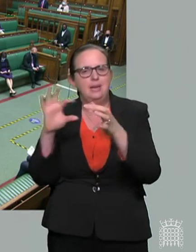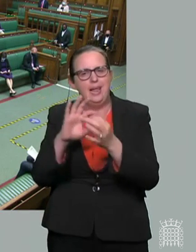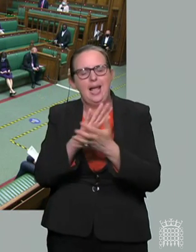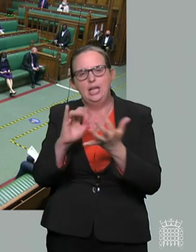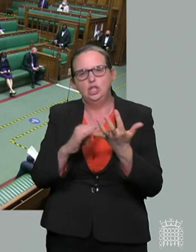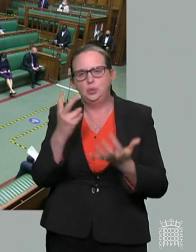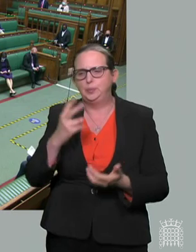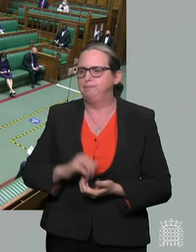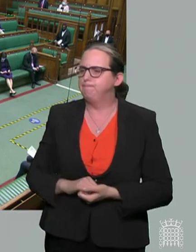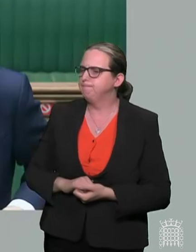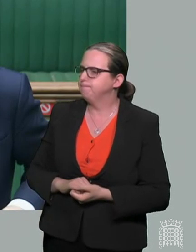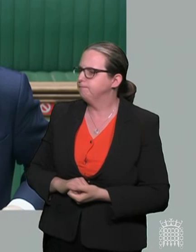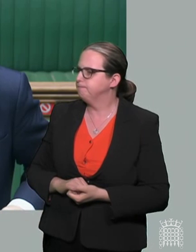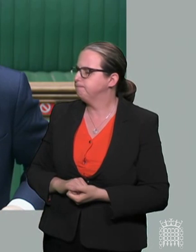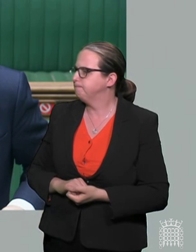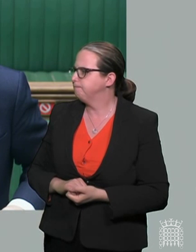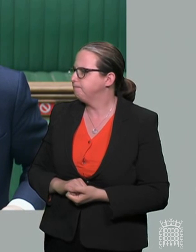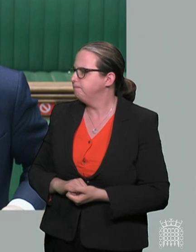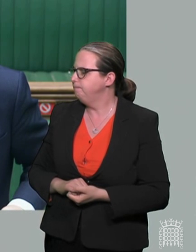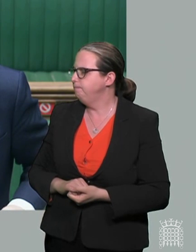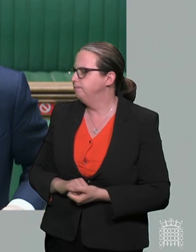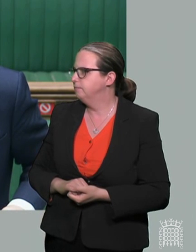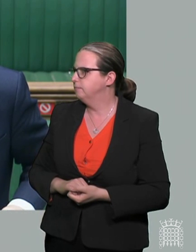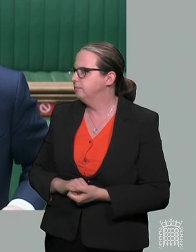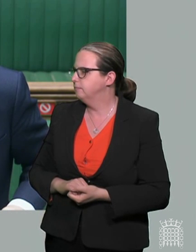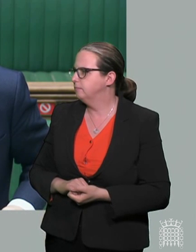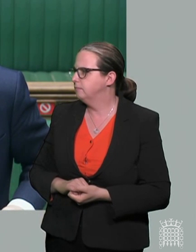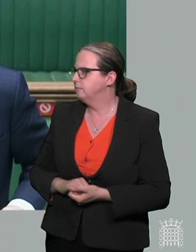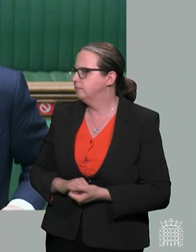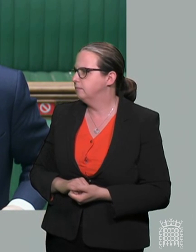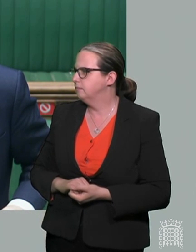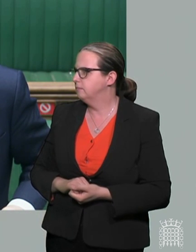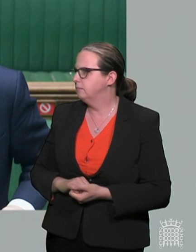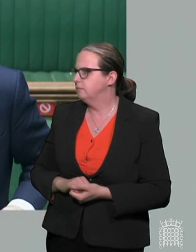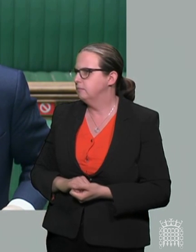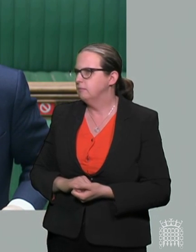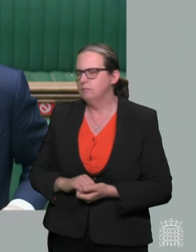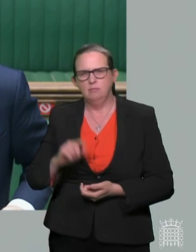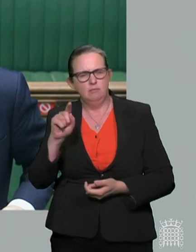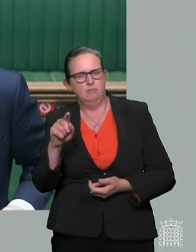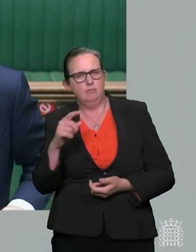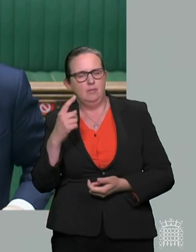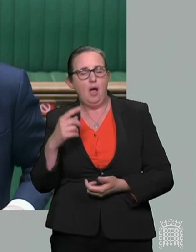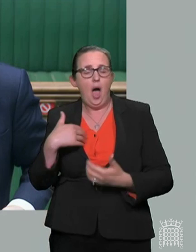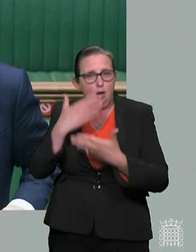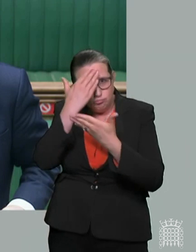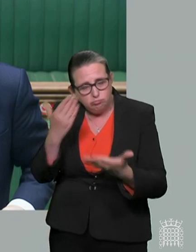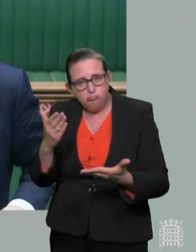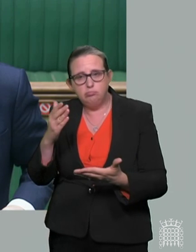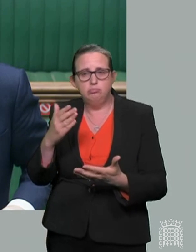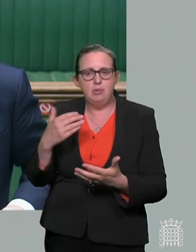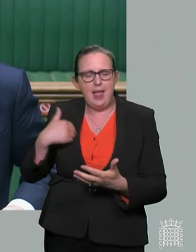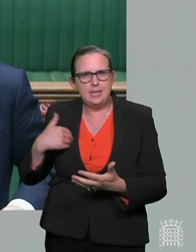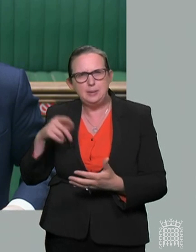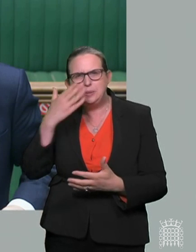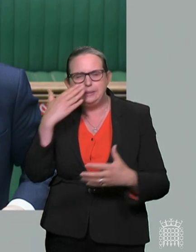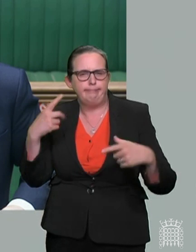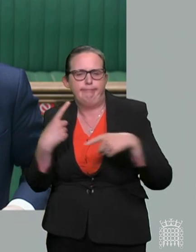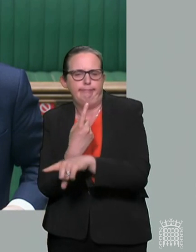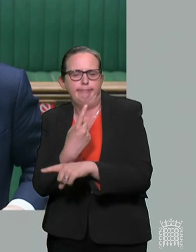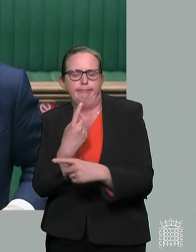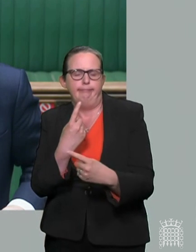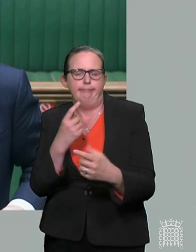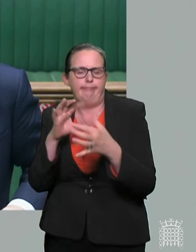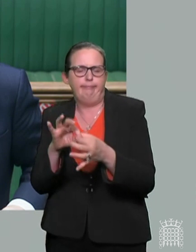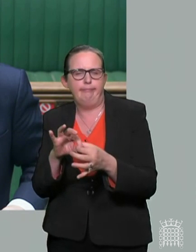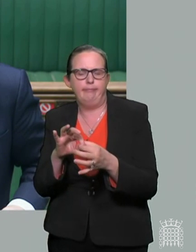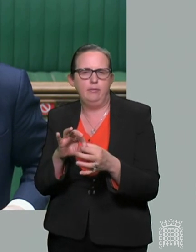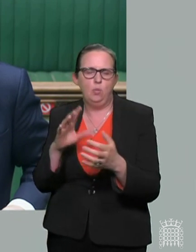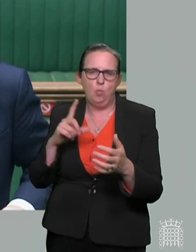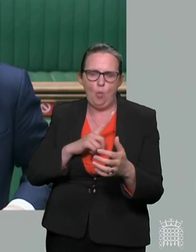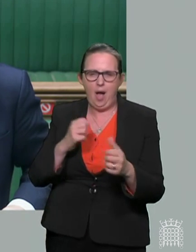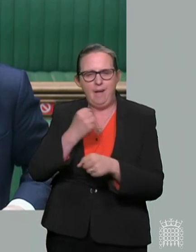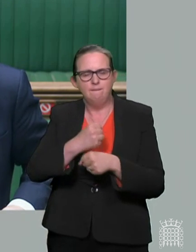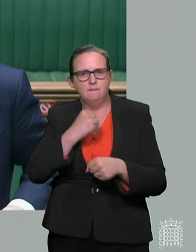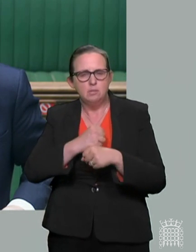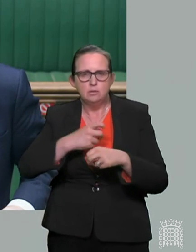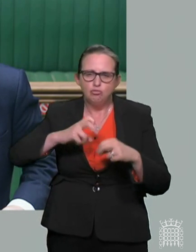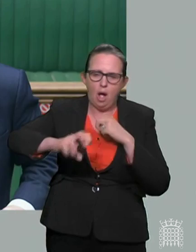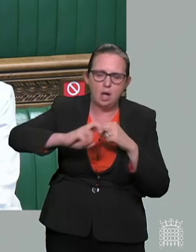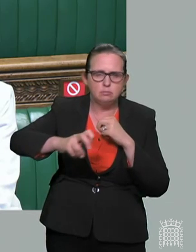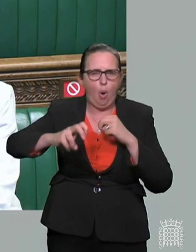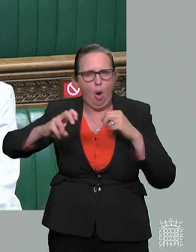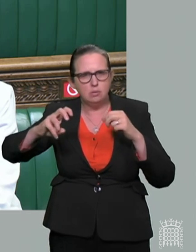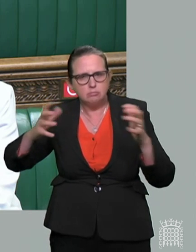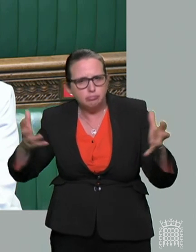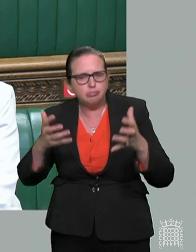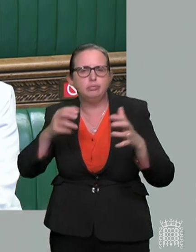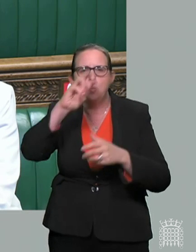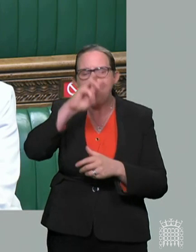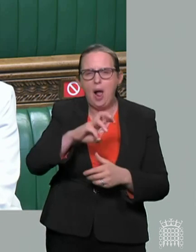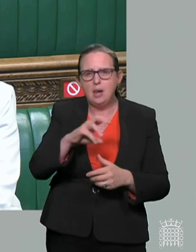I normally have a great deal of respect and interest in what the right honourable Lady says, but in this case she has missed what the Government are doing for transport connectivity in Wales and to Wales—something about which I know she is as passionate as I am.